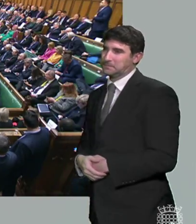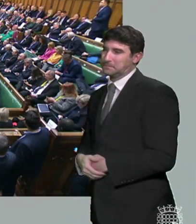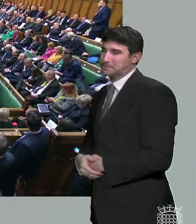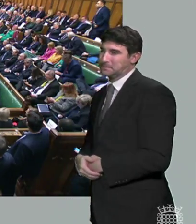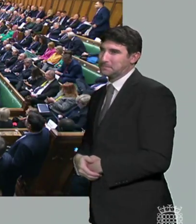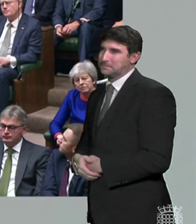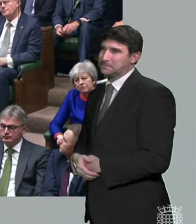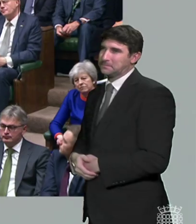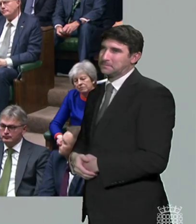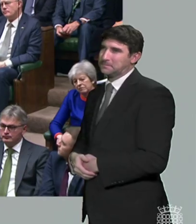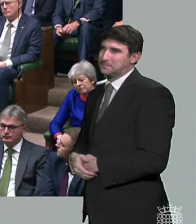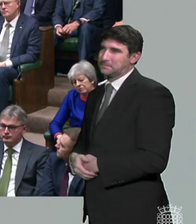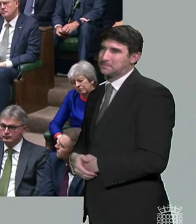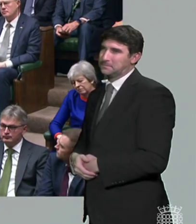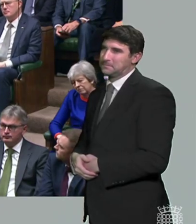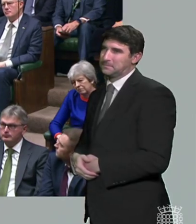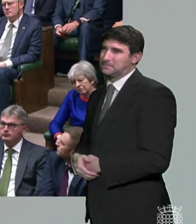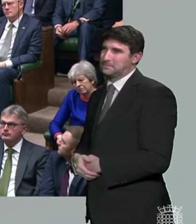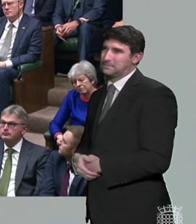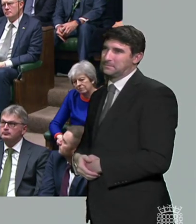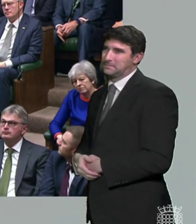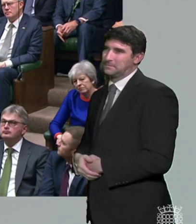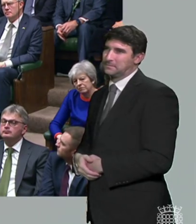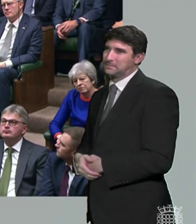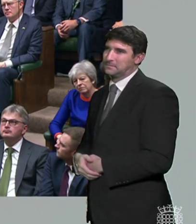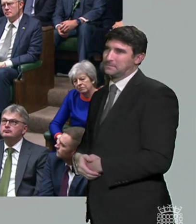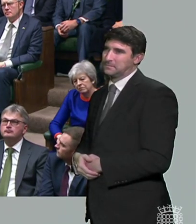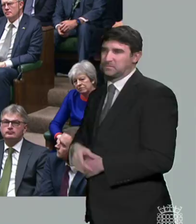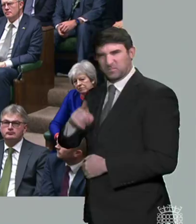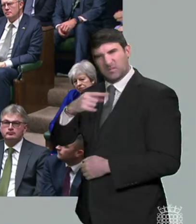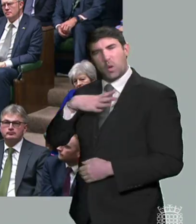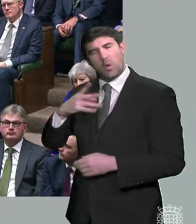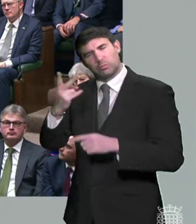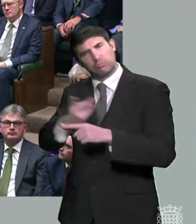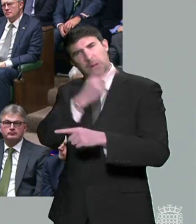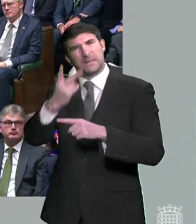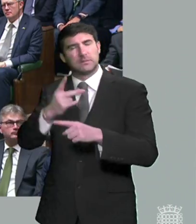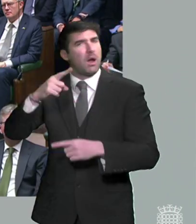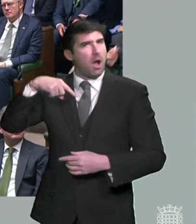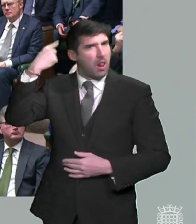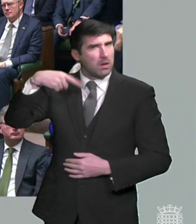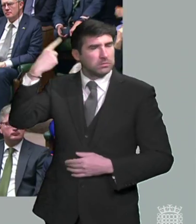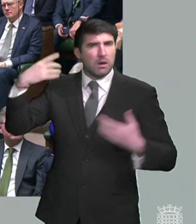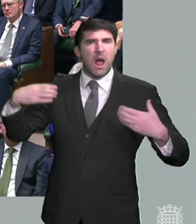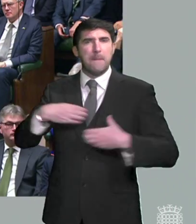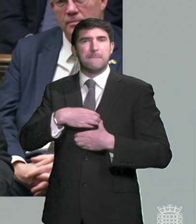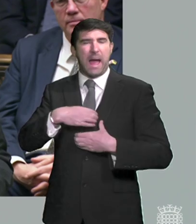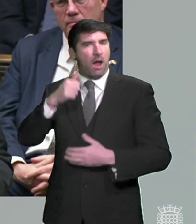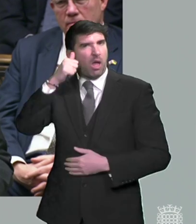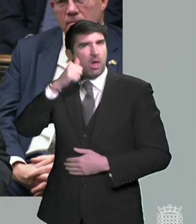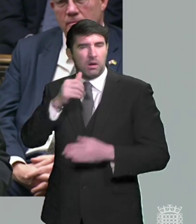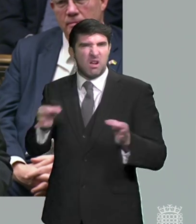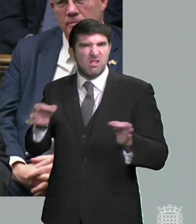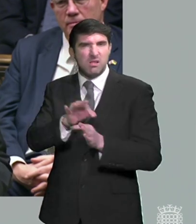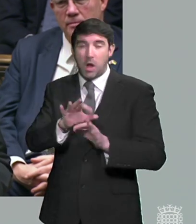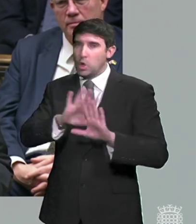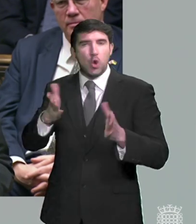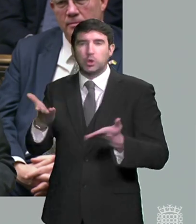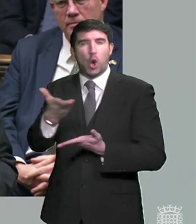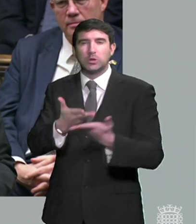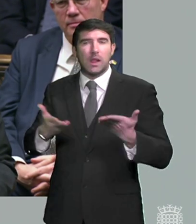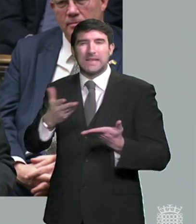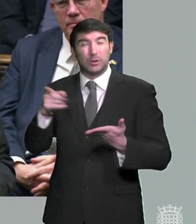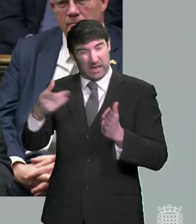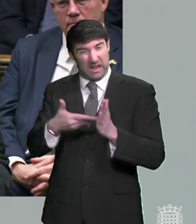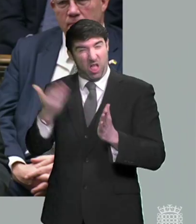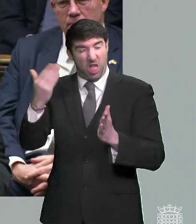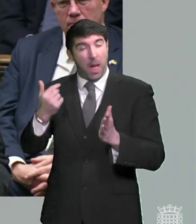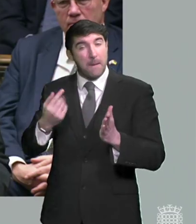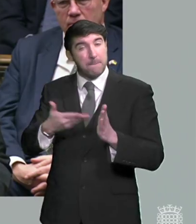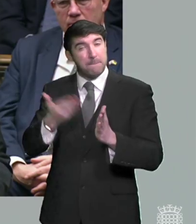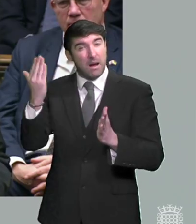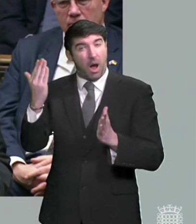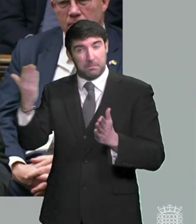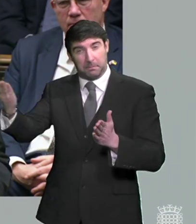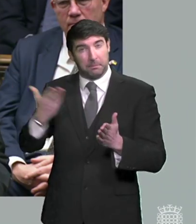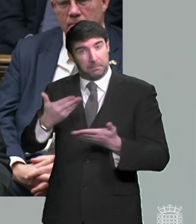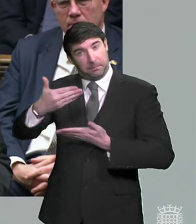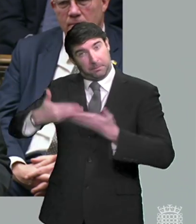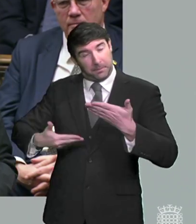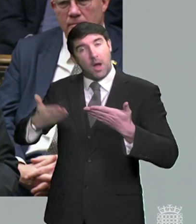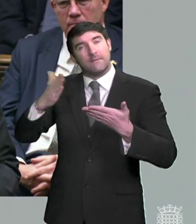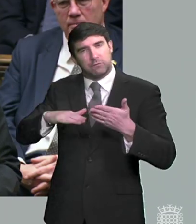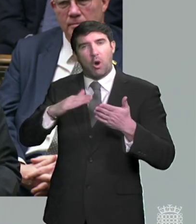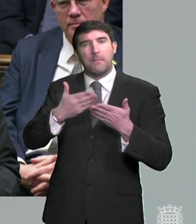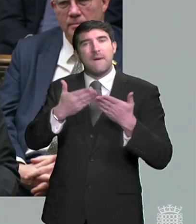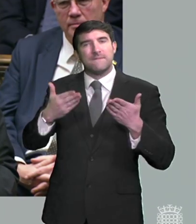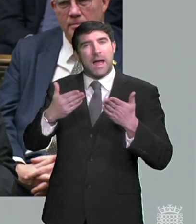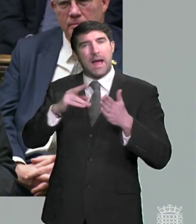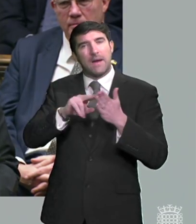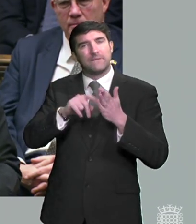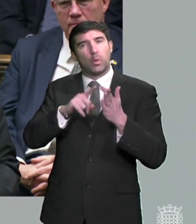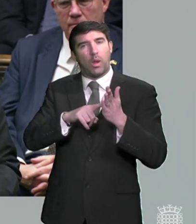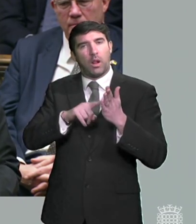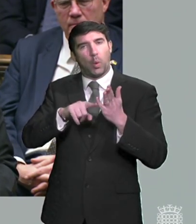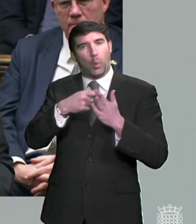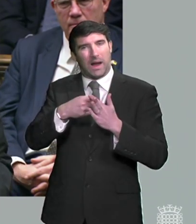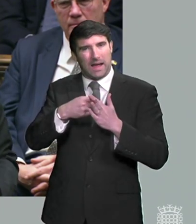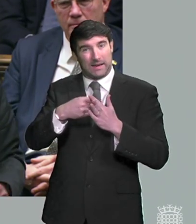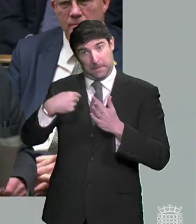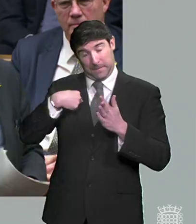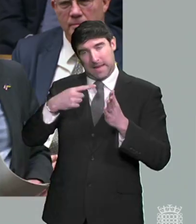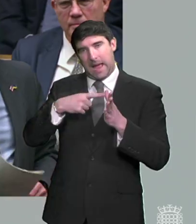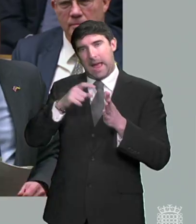To continue a theme, evidence is now very clear that the London Mayor’s sham consultation has suppressed 5,000 negative responses from members and supporters of FairFuelUK, for which I chair the all-party parliamentary group.